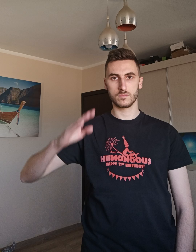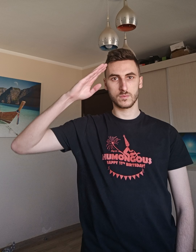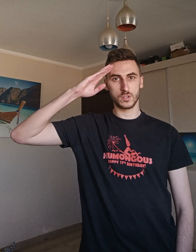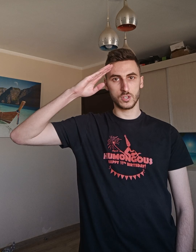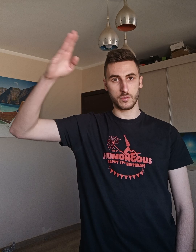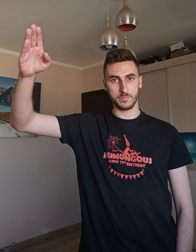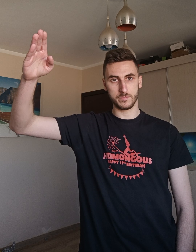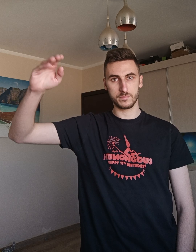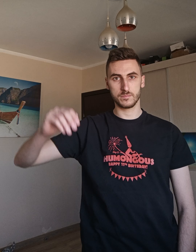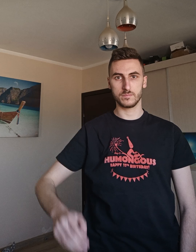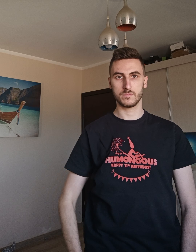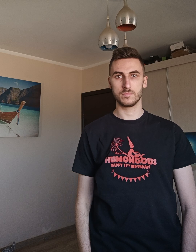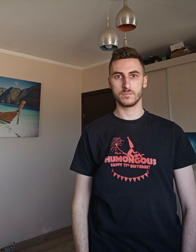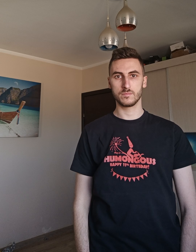שלום